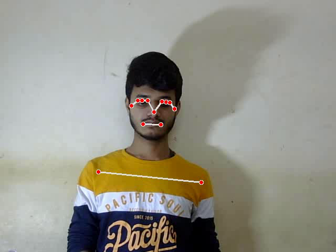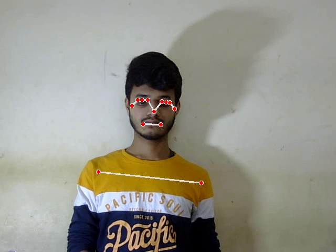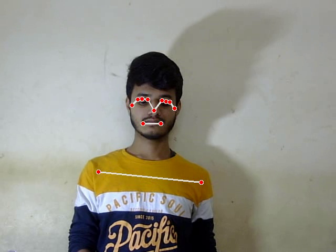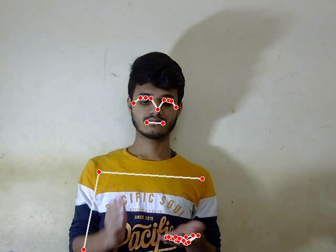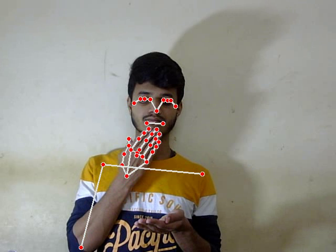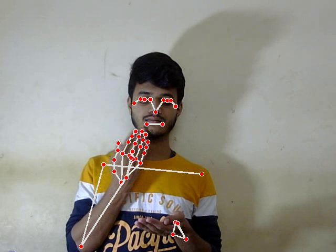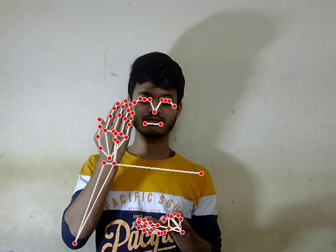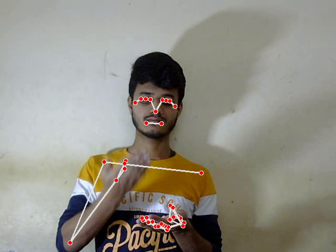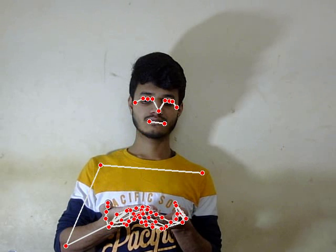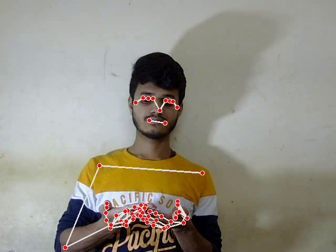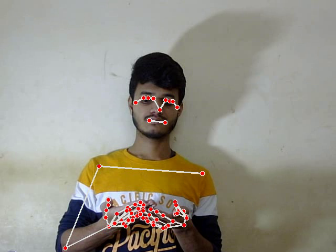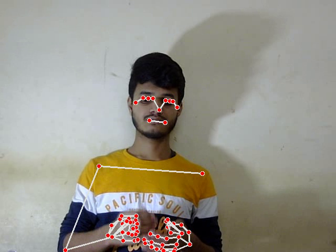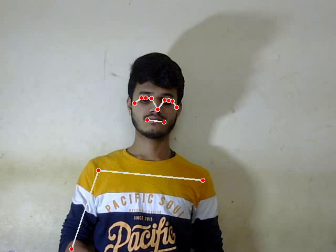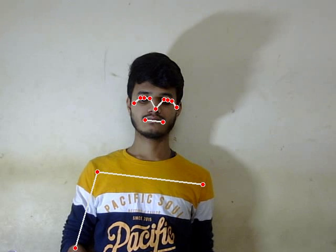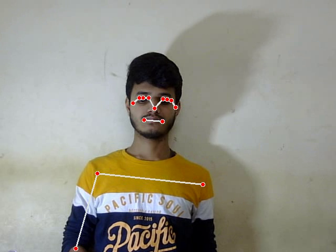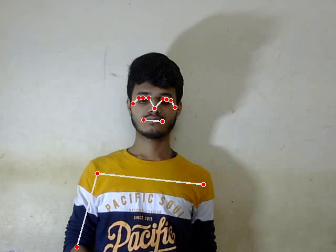good